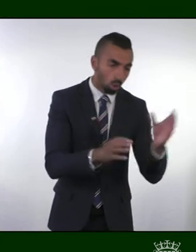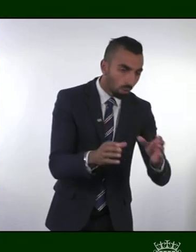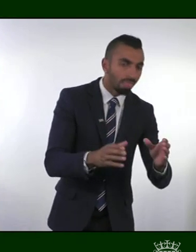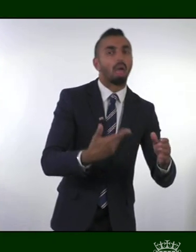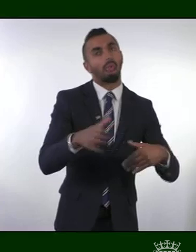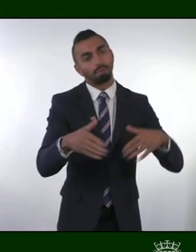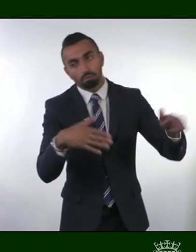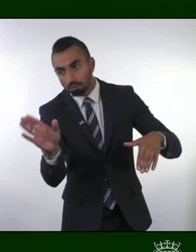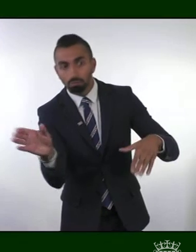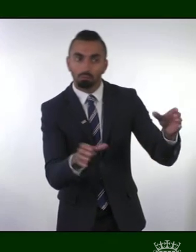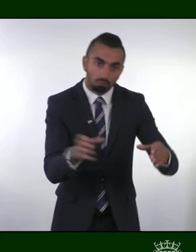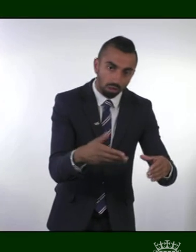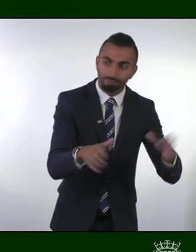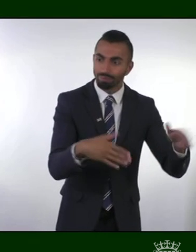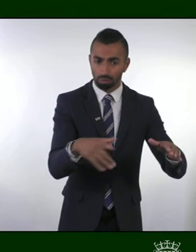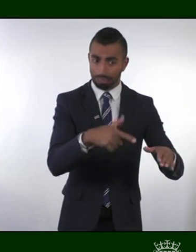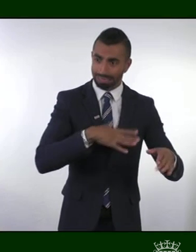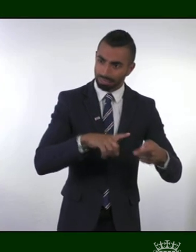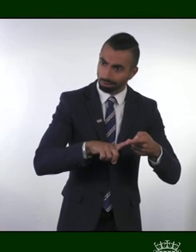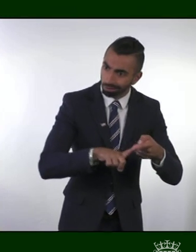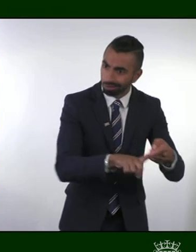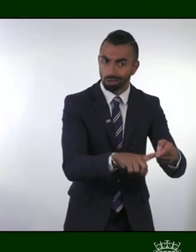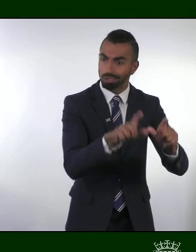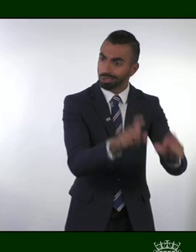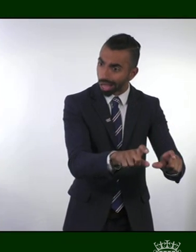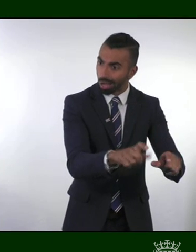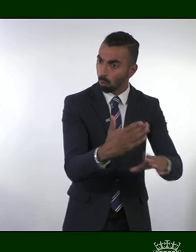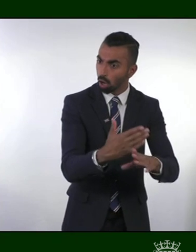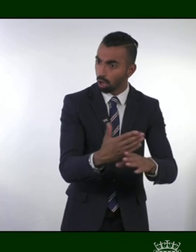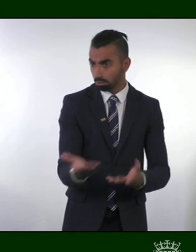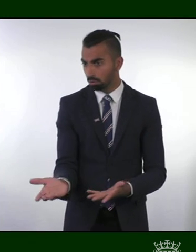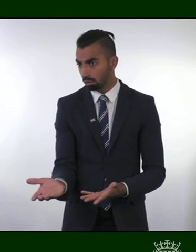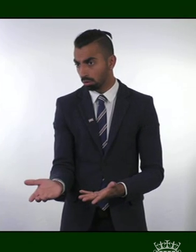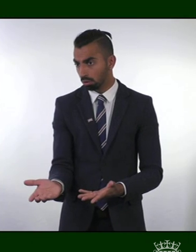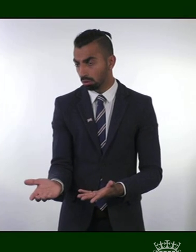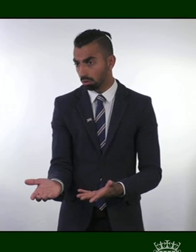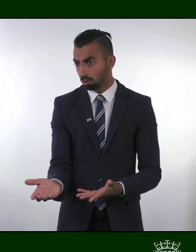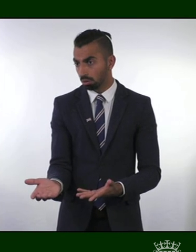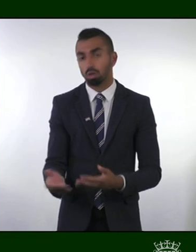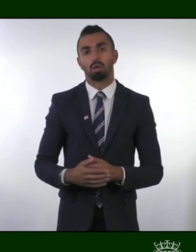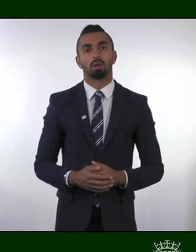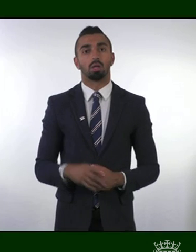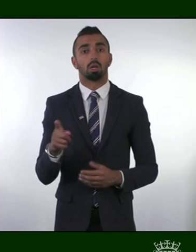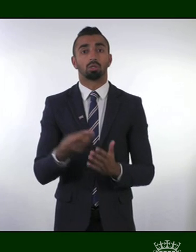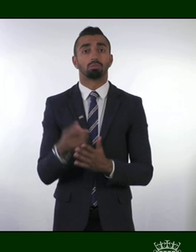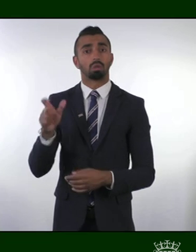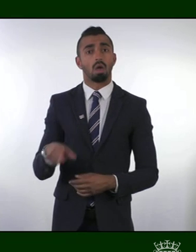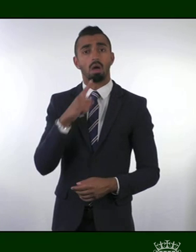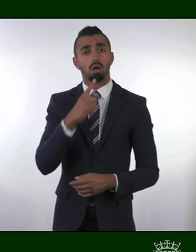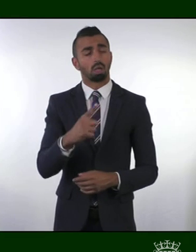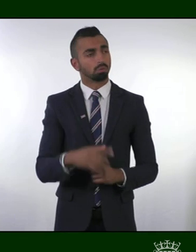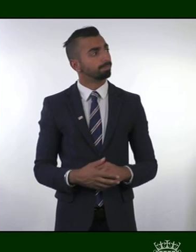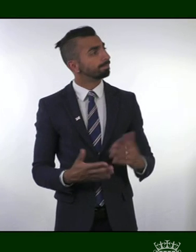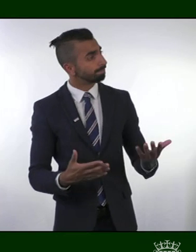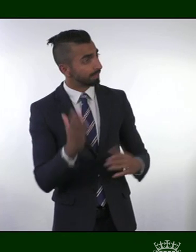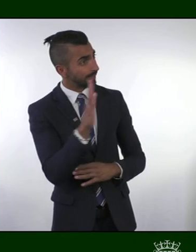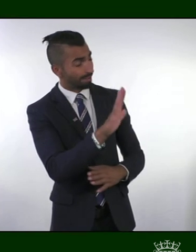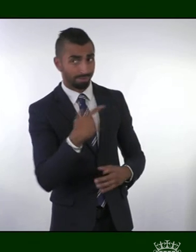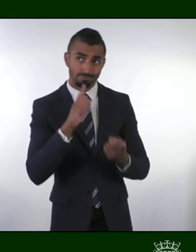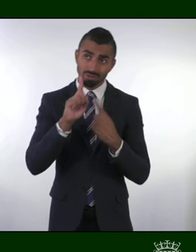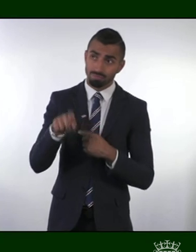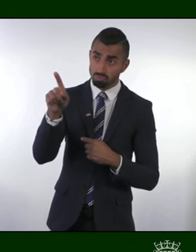We are investing an extra £1 billion in the DWP this year, specifically, among other things, to double the number of work coaches from 13,500.